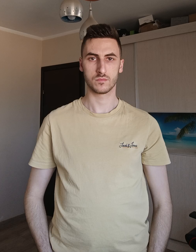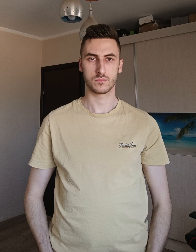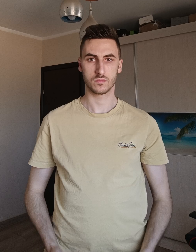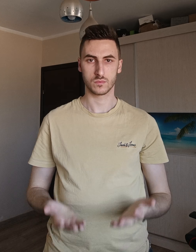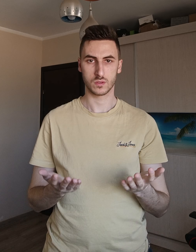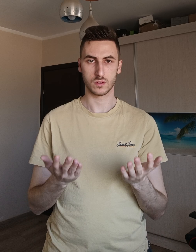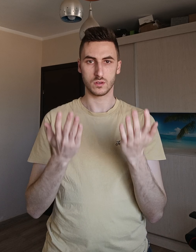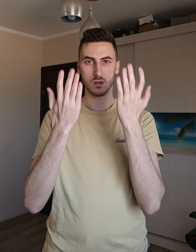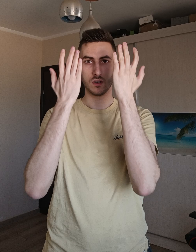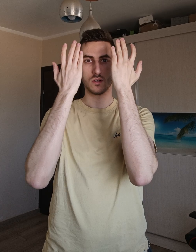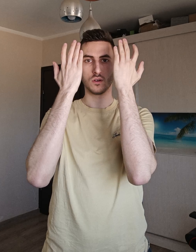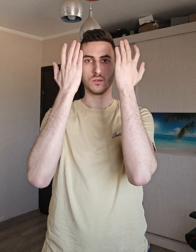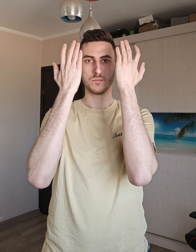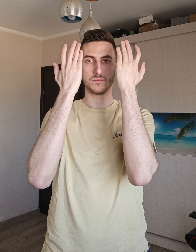לקרוא